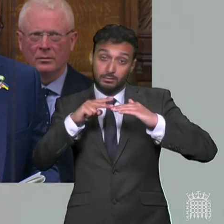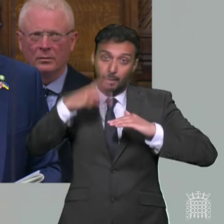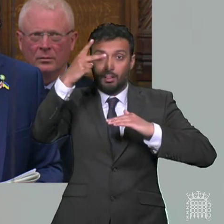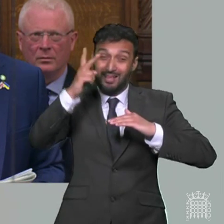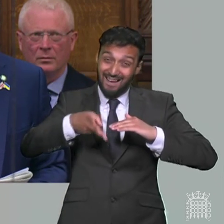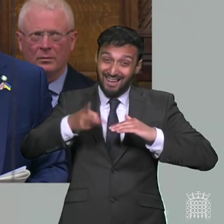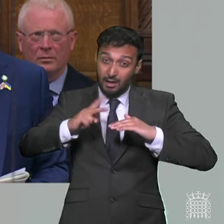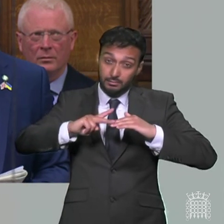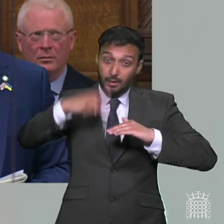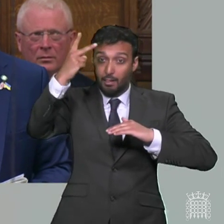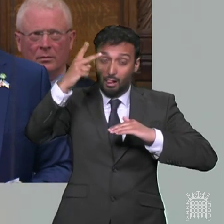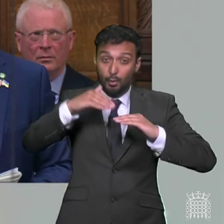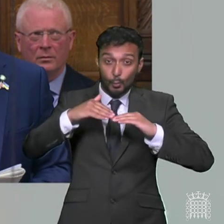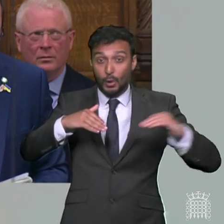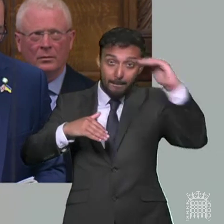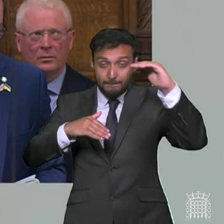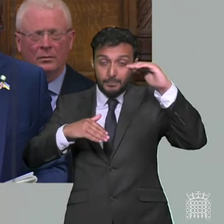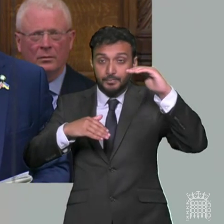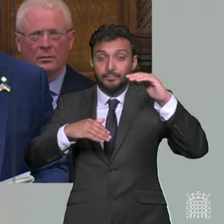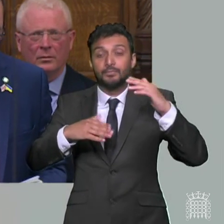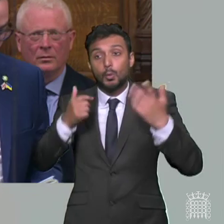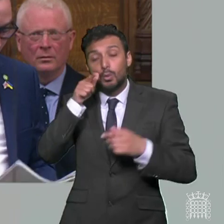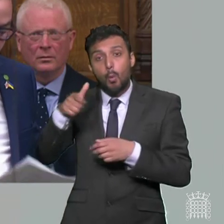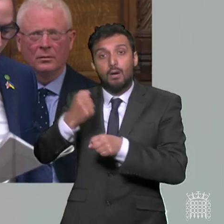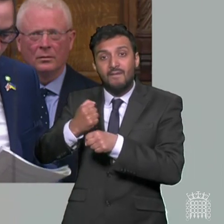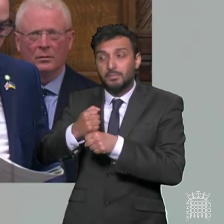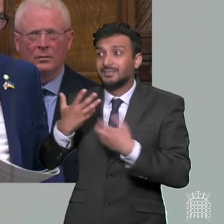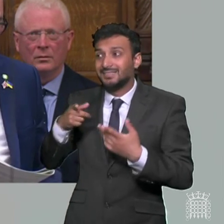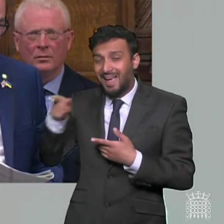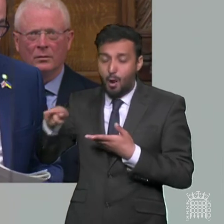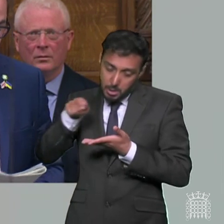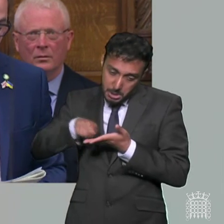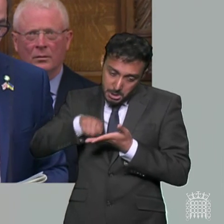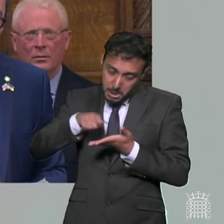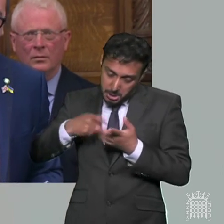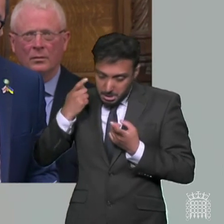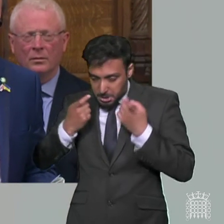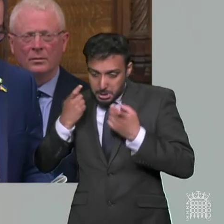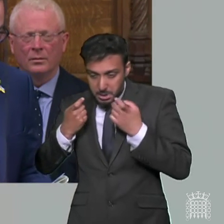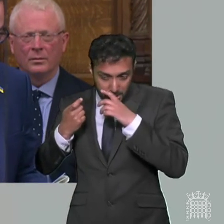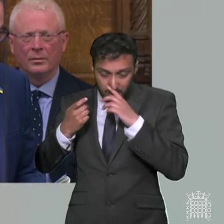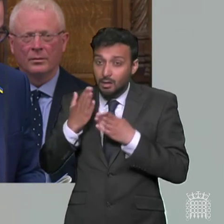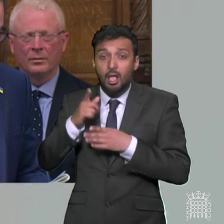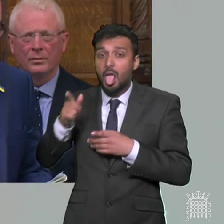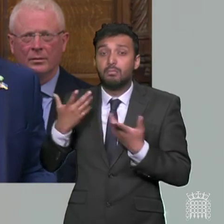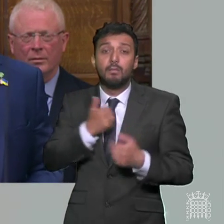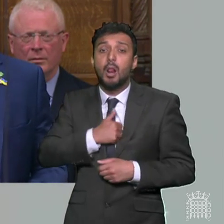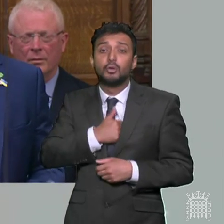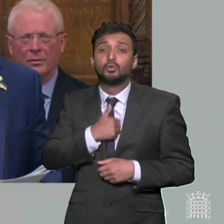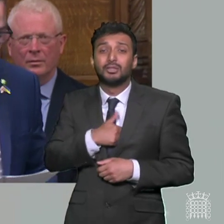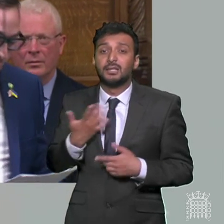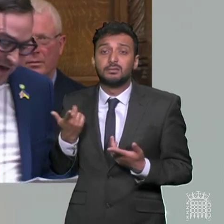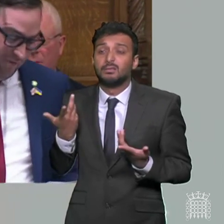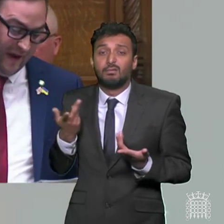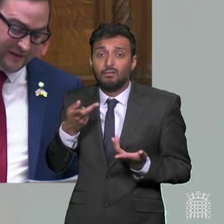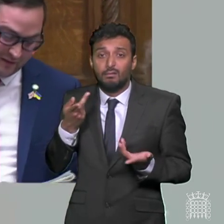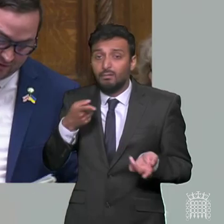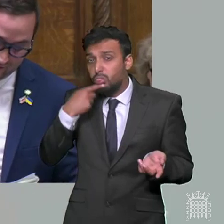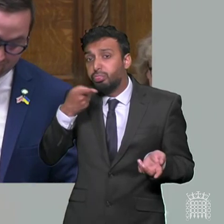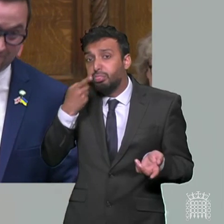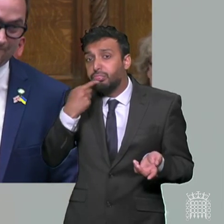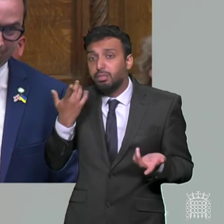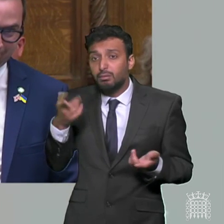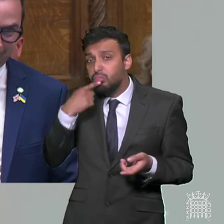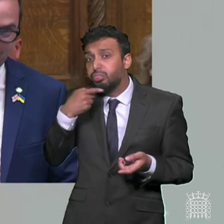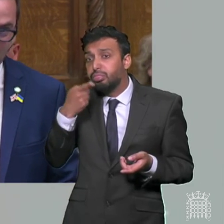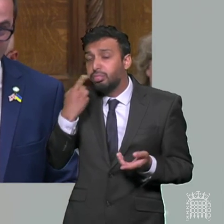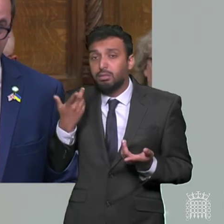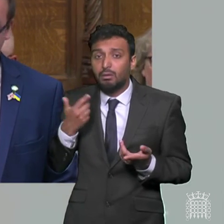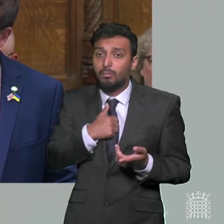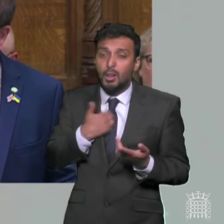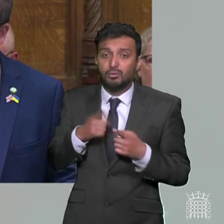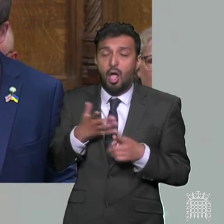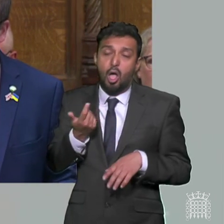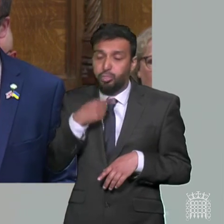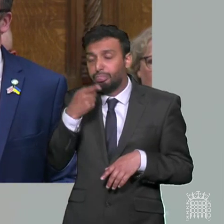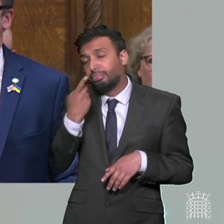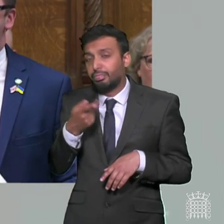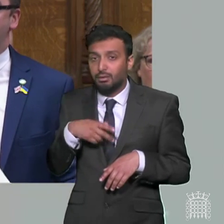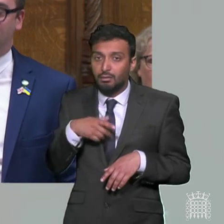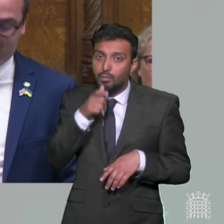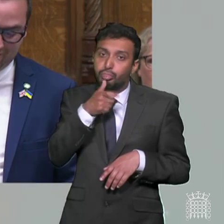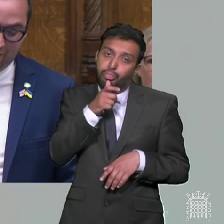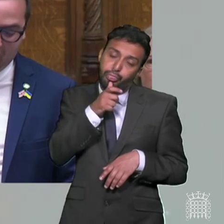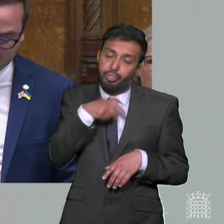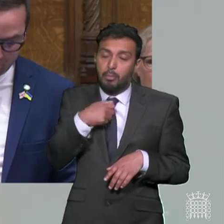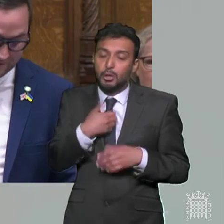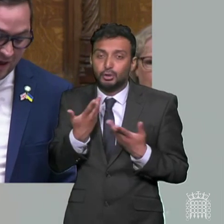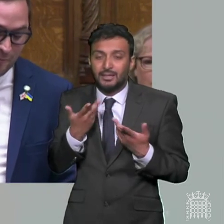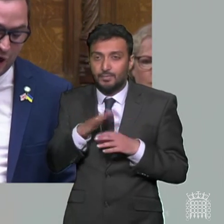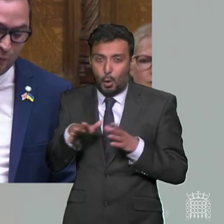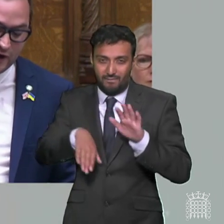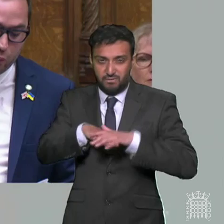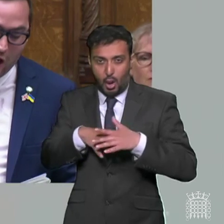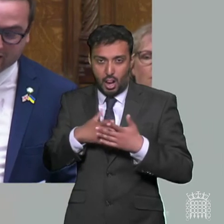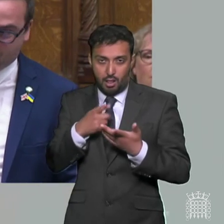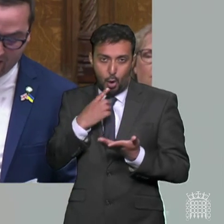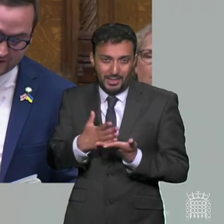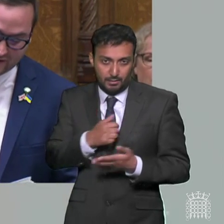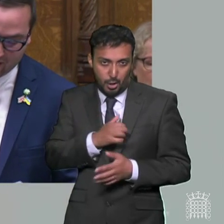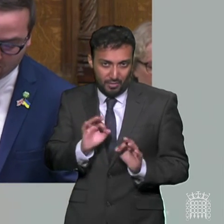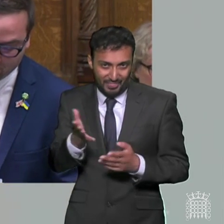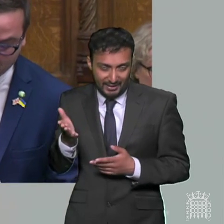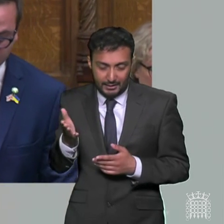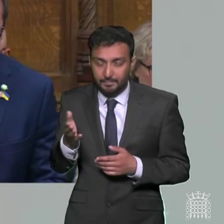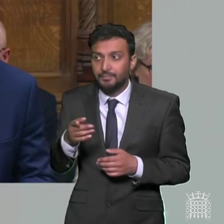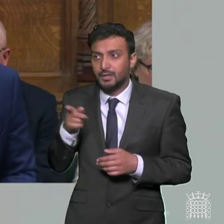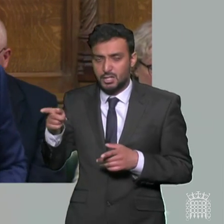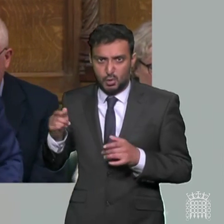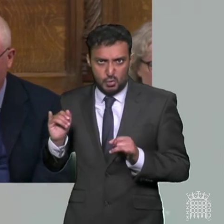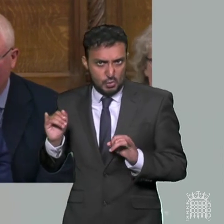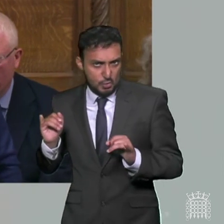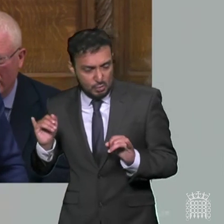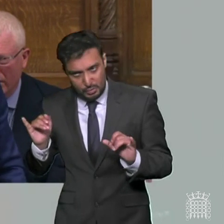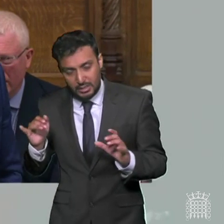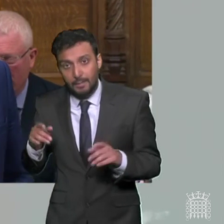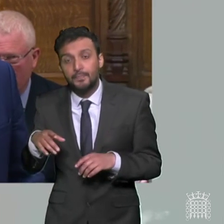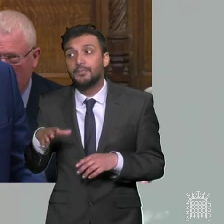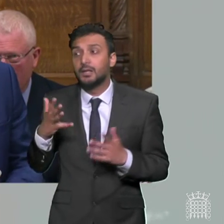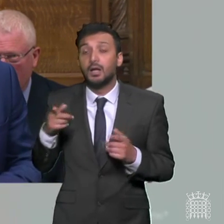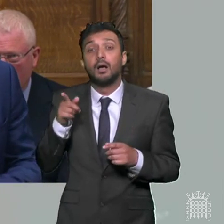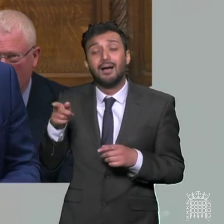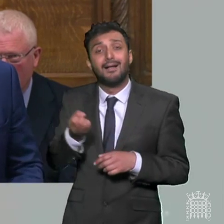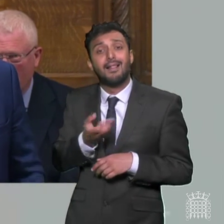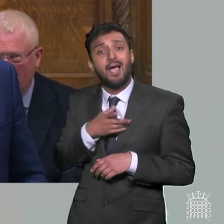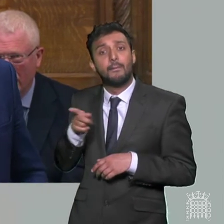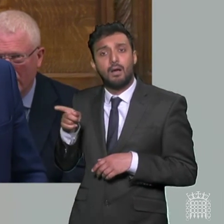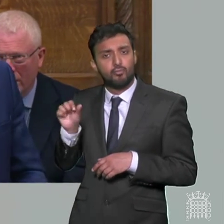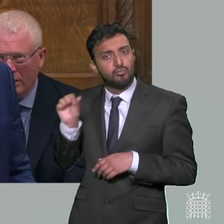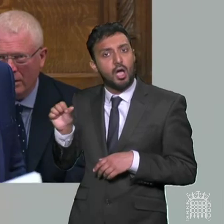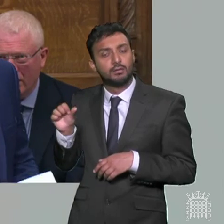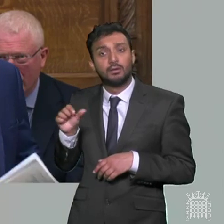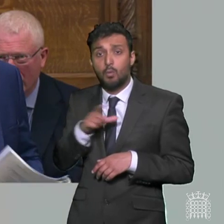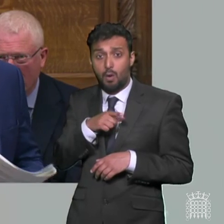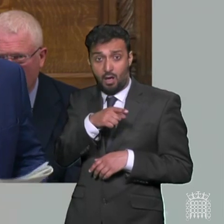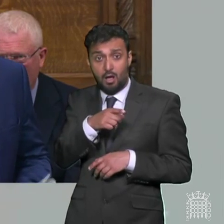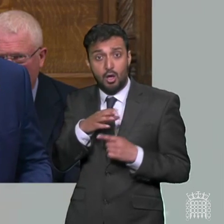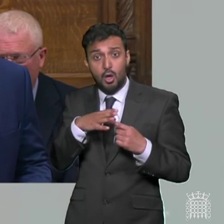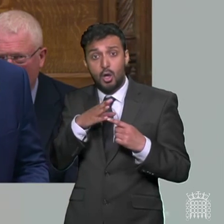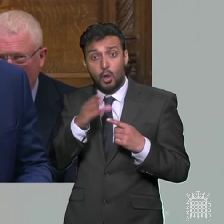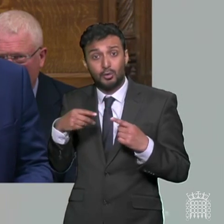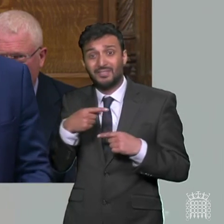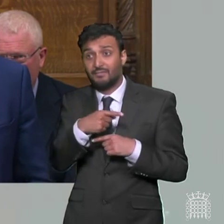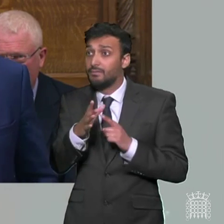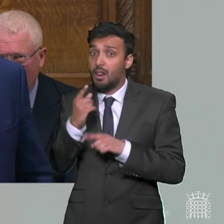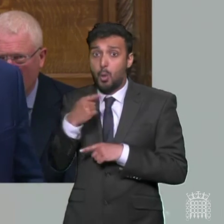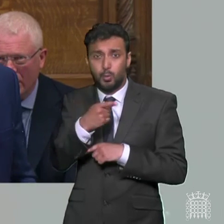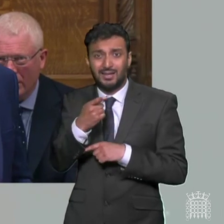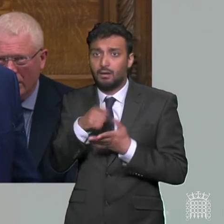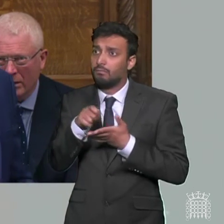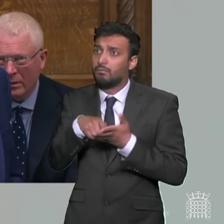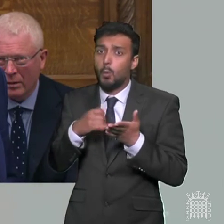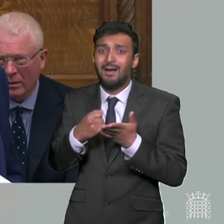I know the Prime Minister has been busy drafting and redrafting his half-arsed apologies rather than helping the people of Bury South, but at which work event— At which work event did he realise Labour’s call was the right thing to do; considering he and his party voted against it last week?